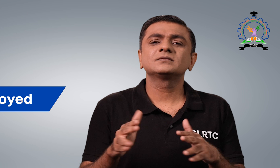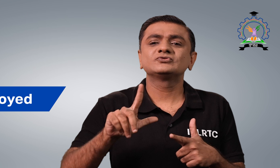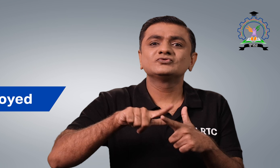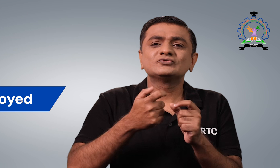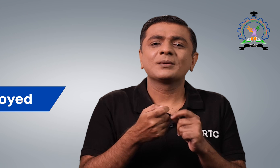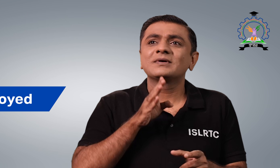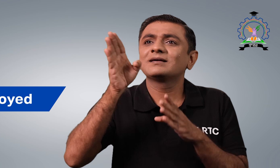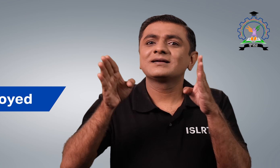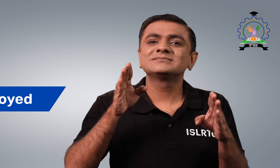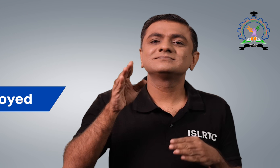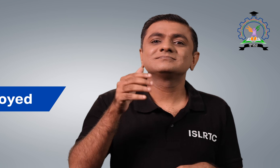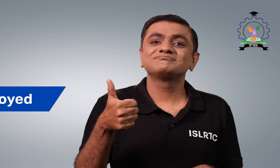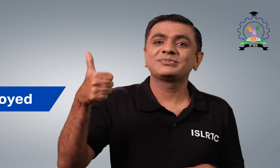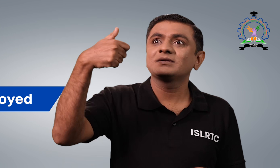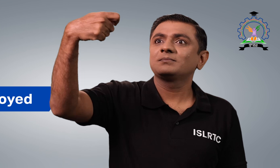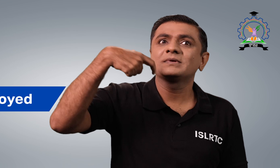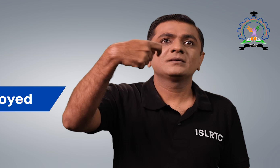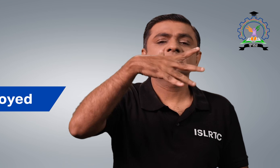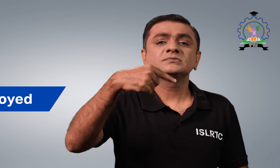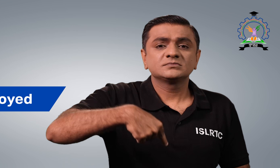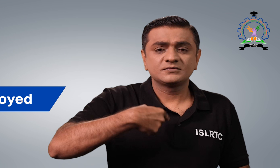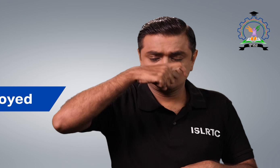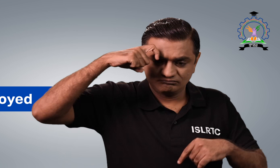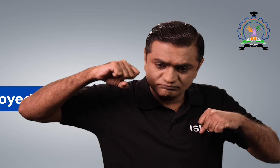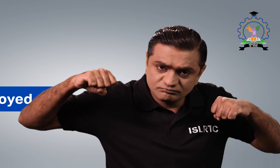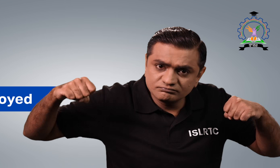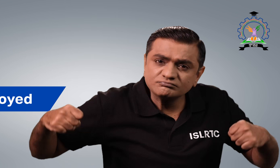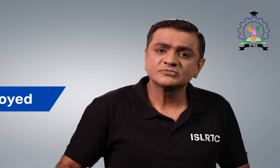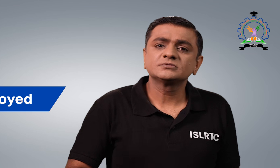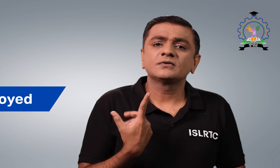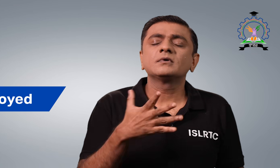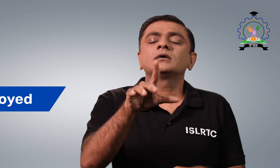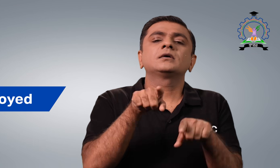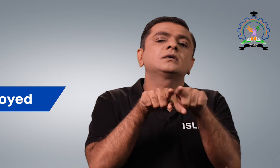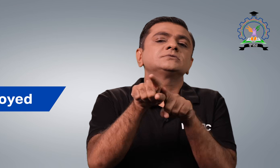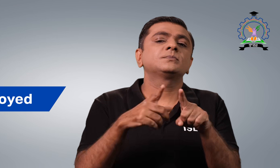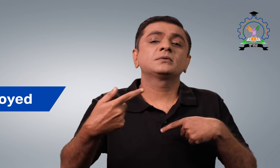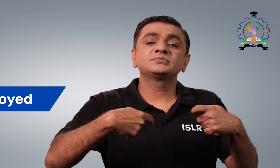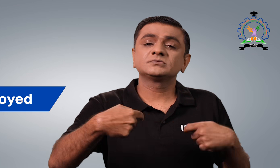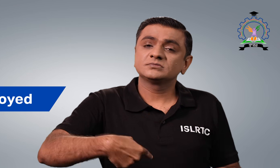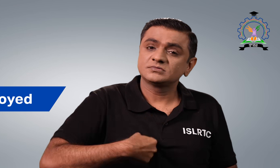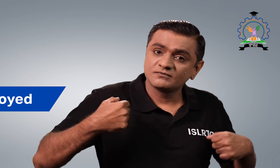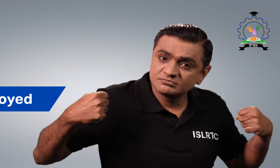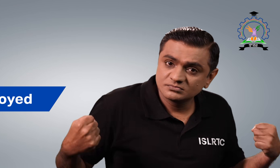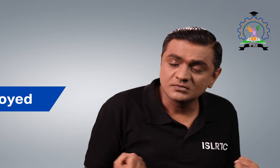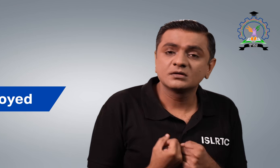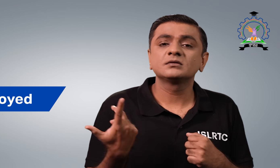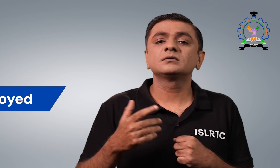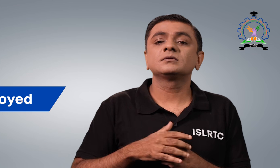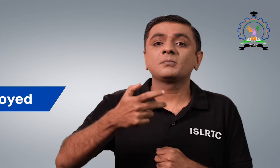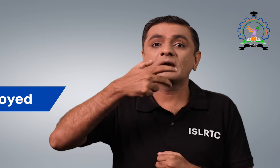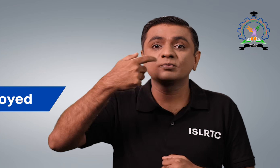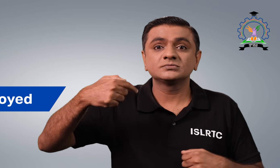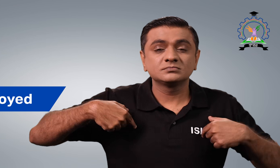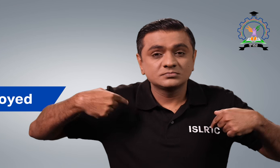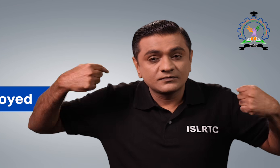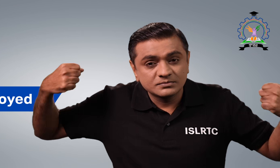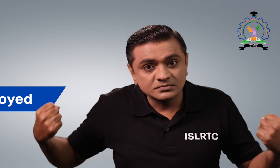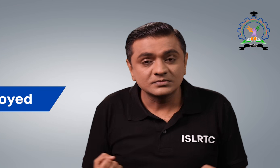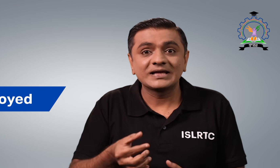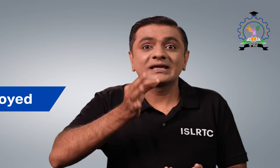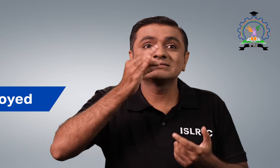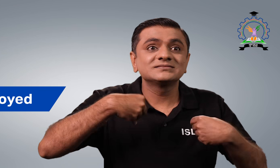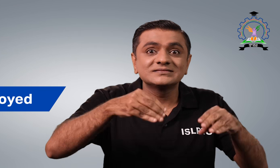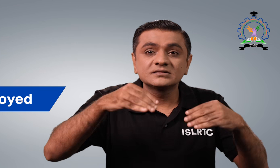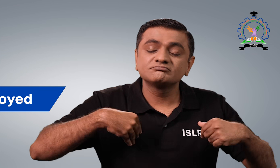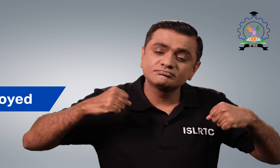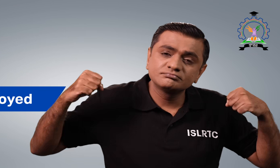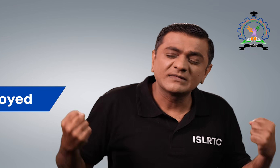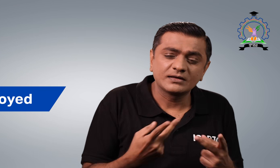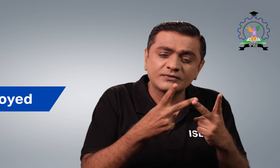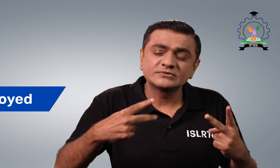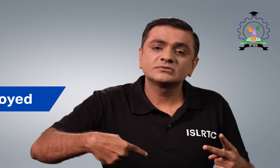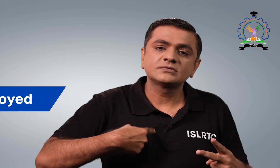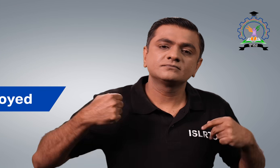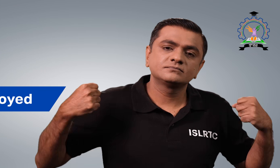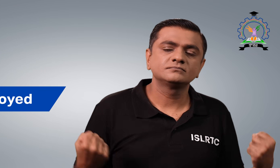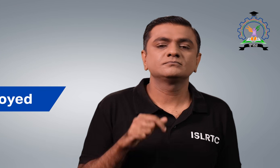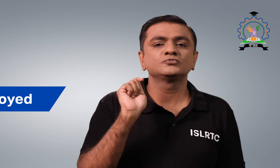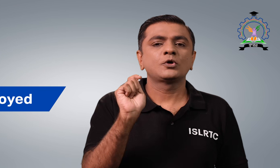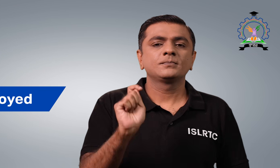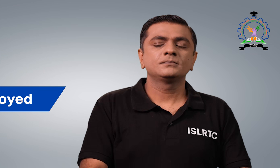It refers to working for yourself rather than being employed by someone else. Pani Puri seller and tea seller are examples of a self-employed persons.